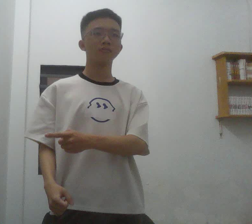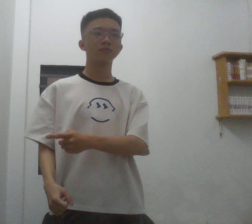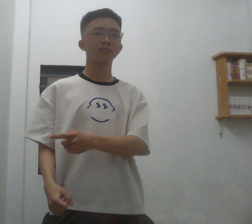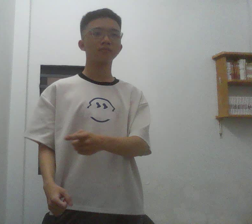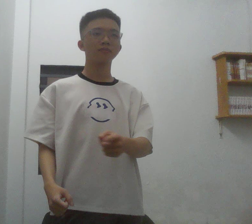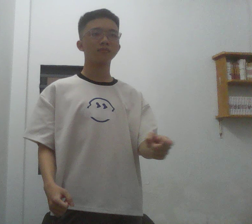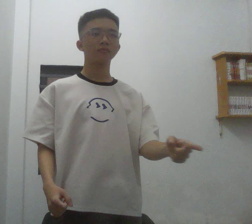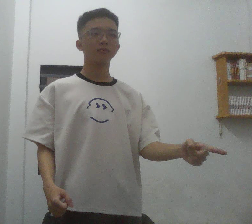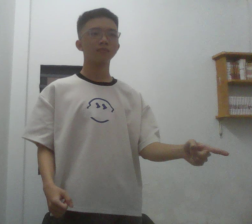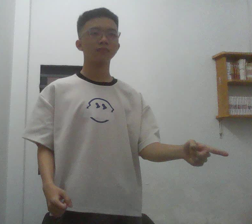cac ban